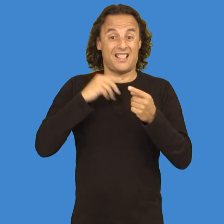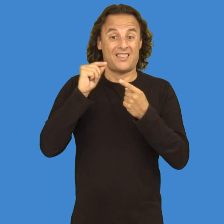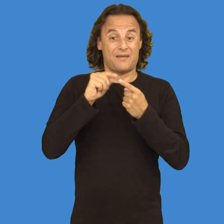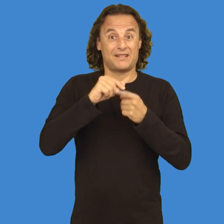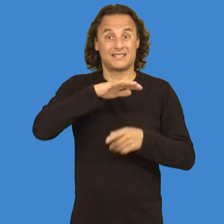diabetes